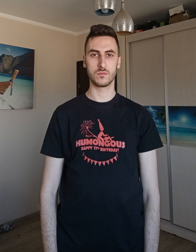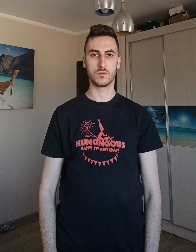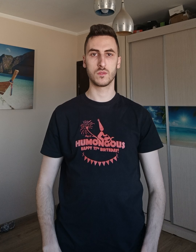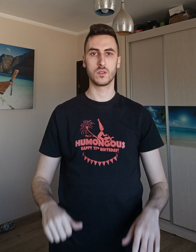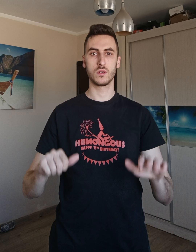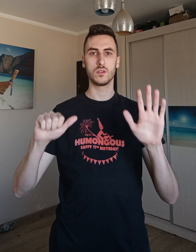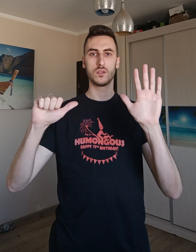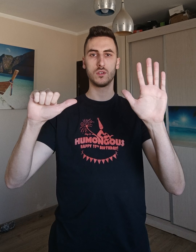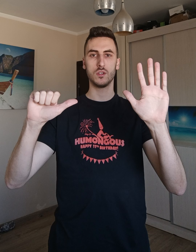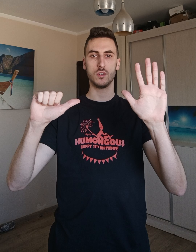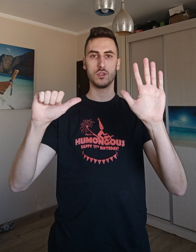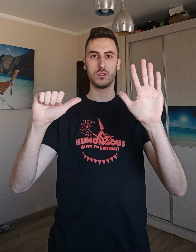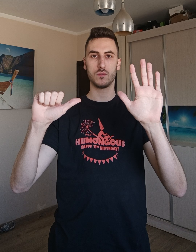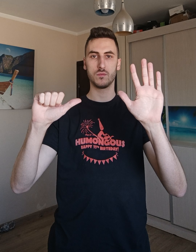שש